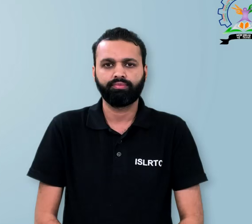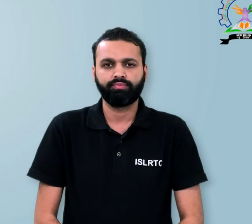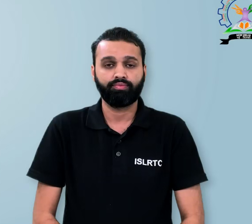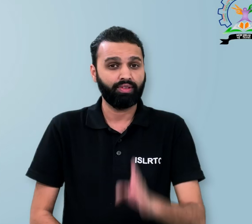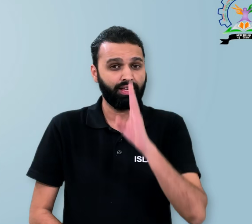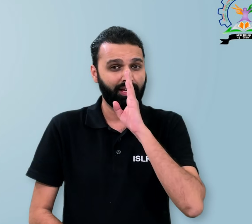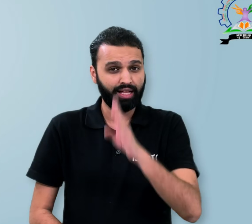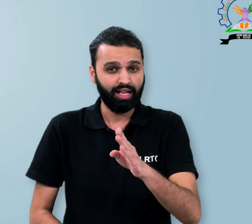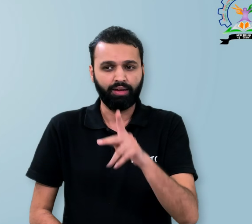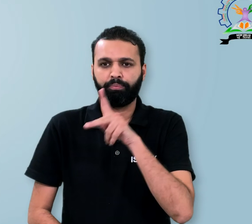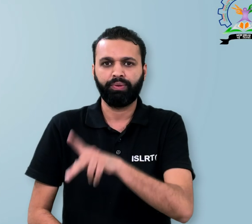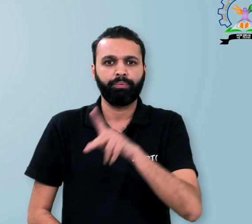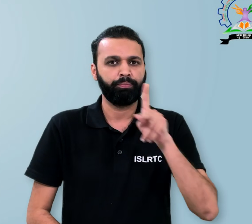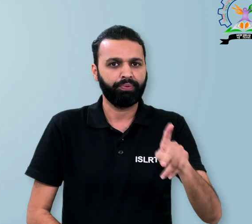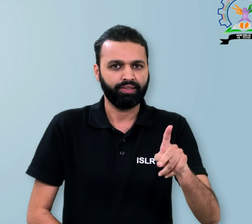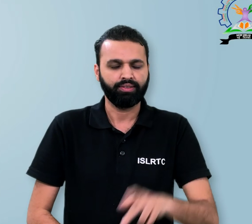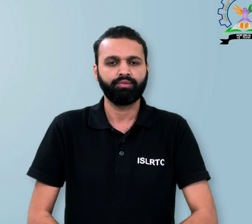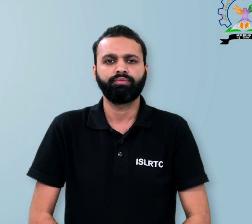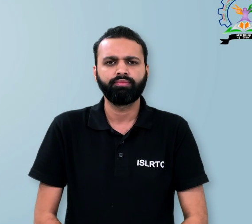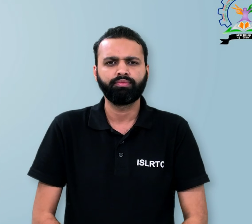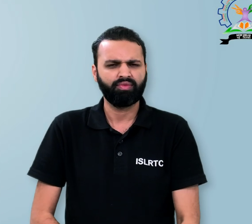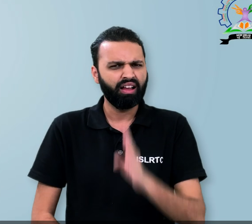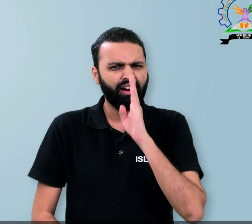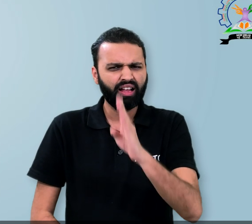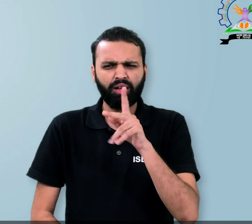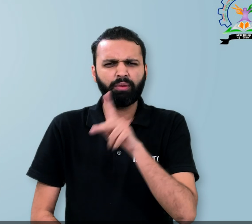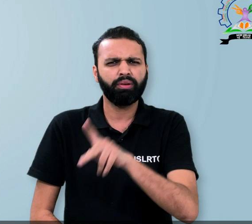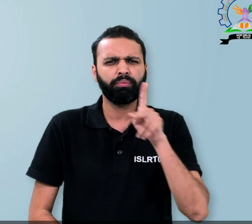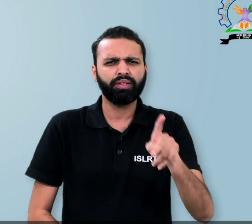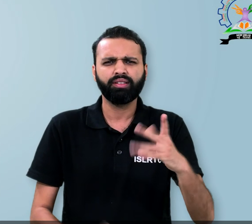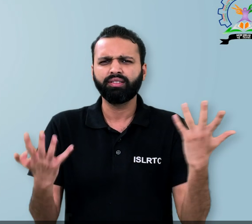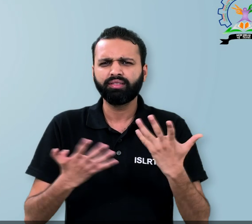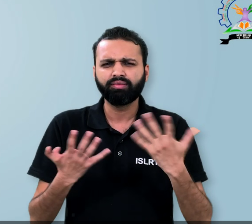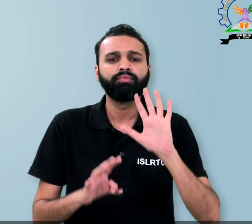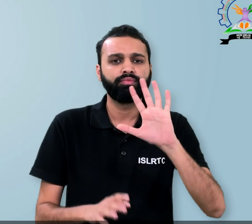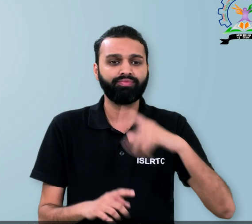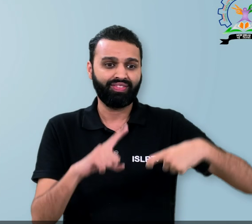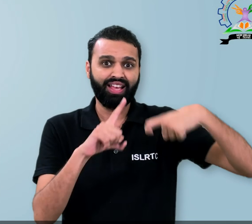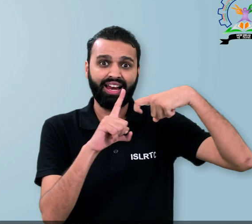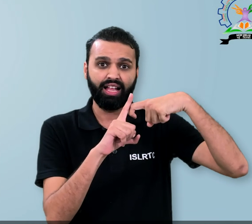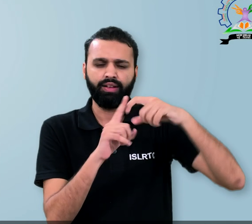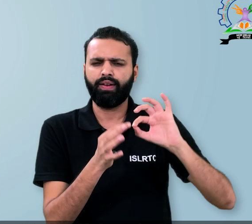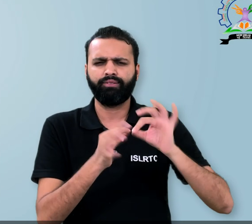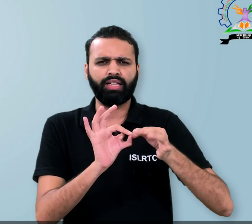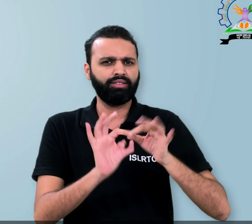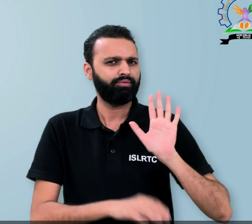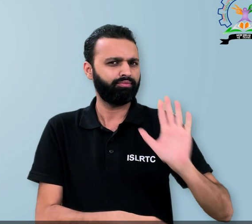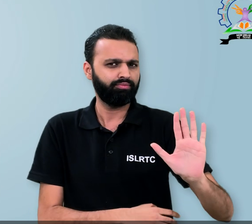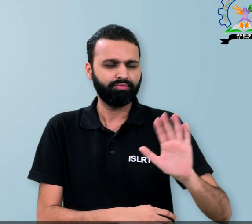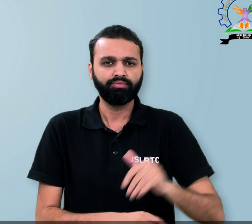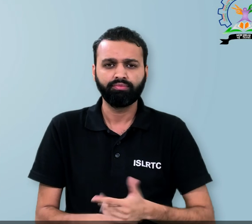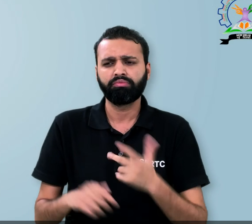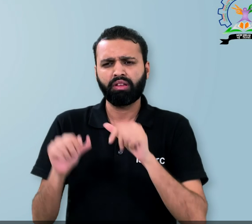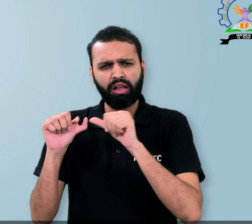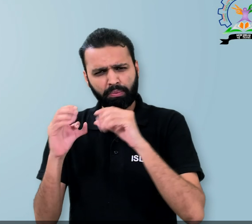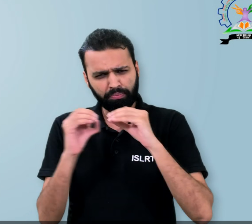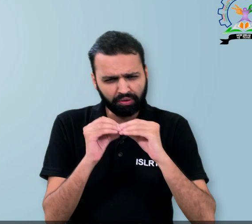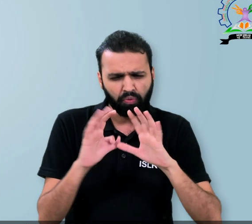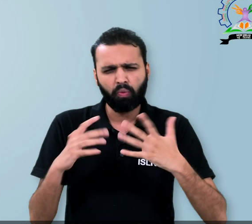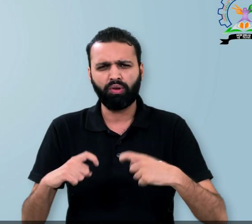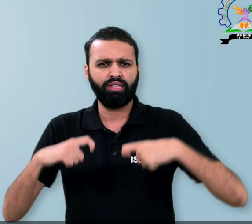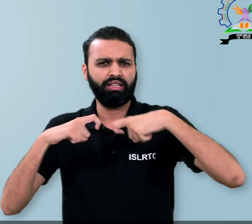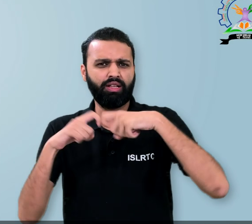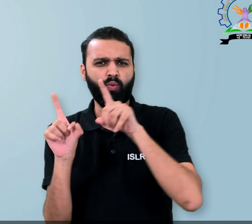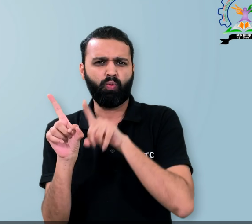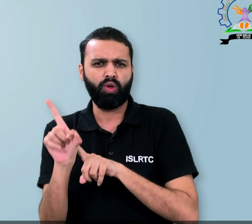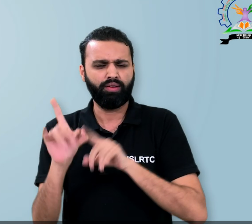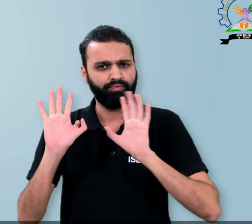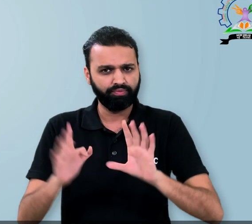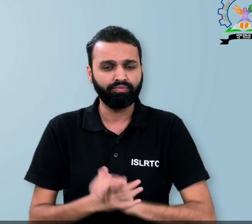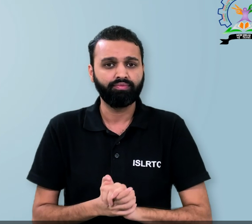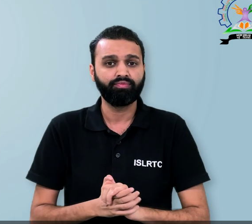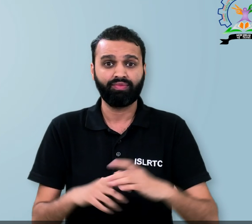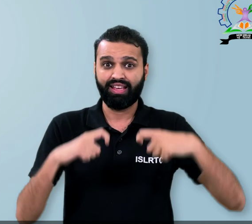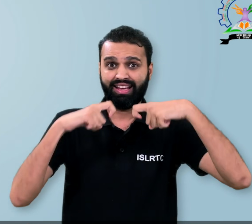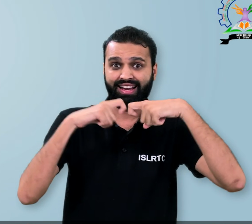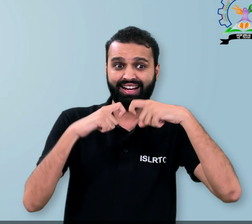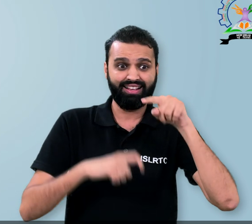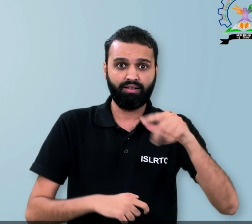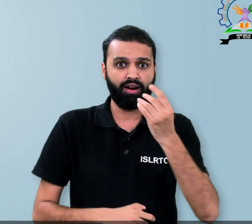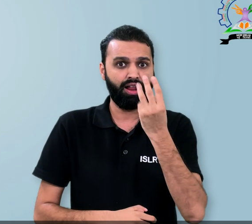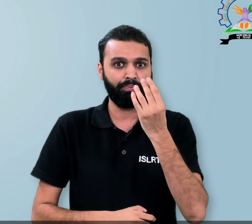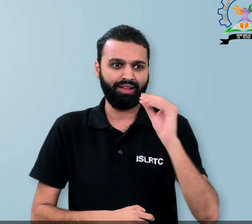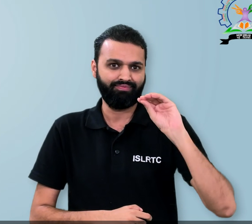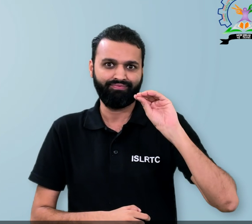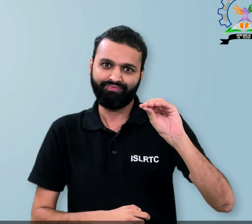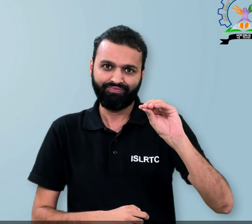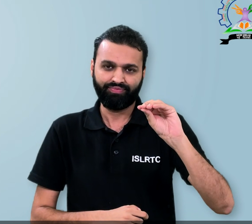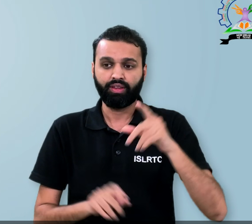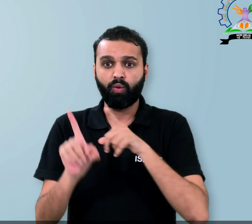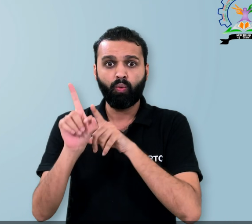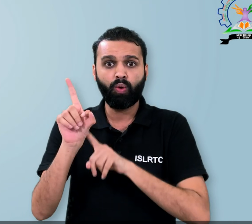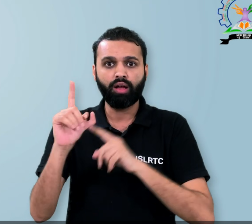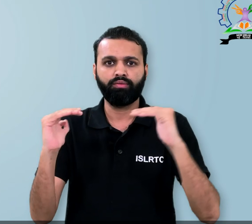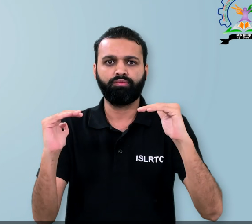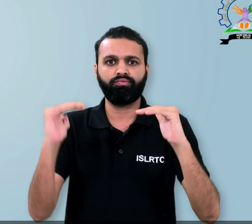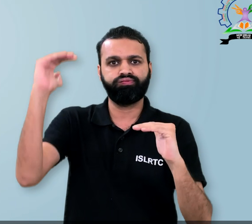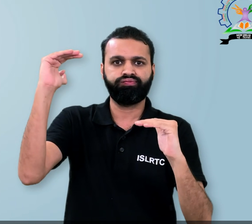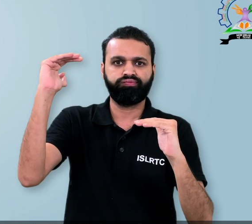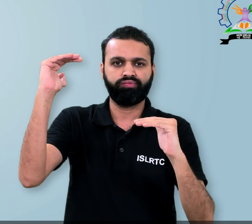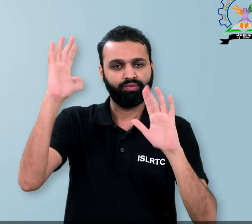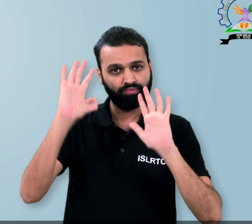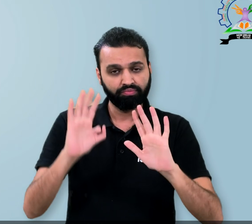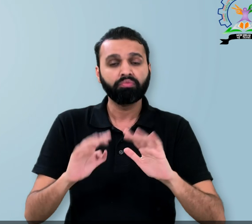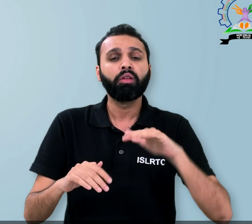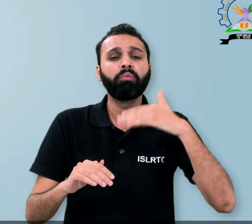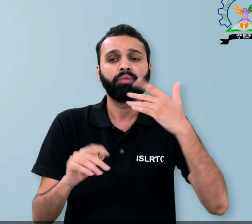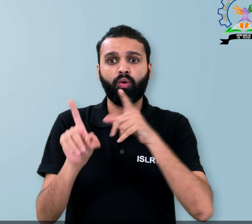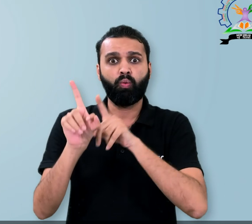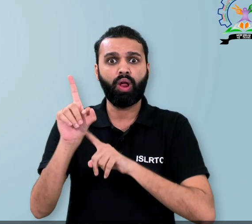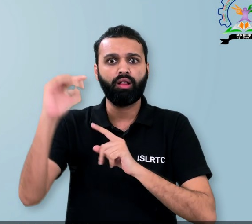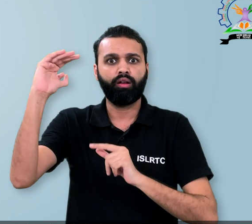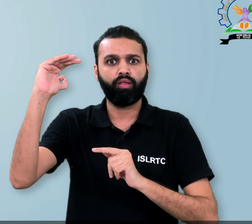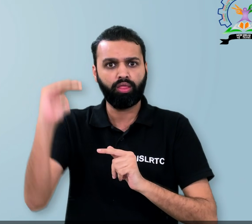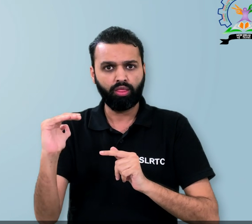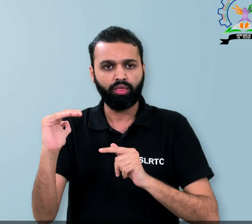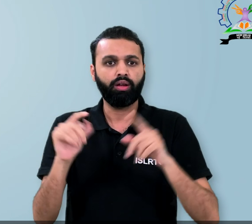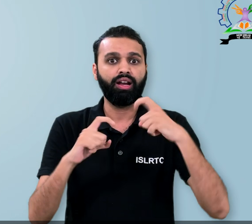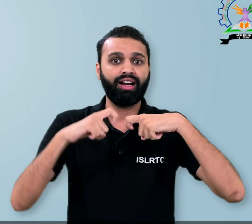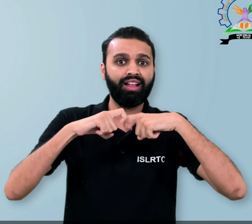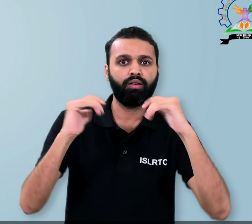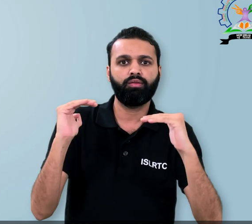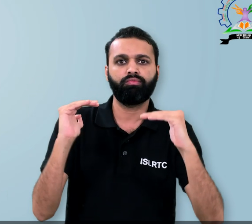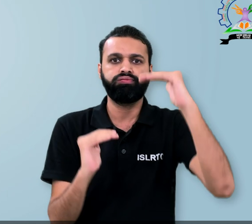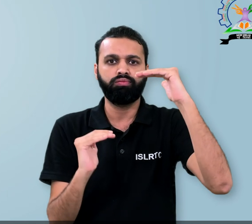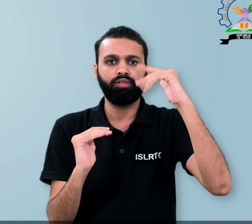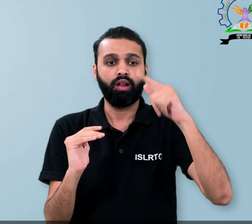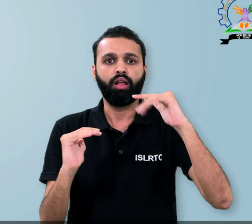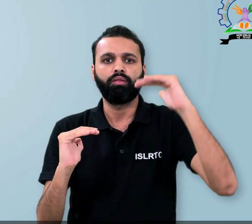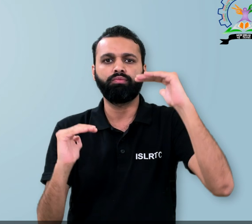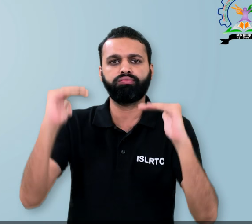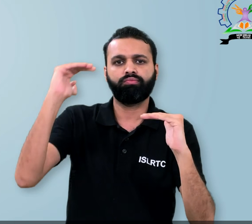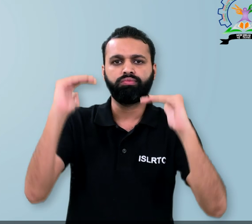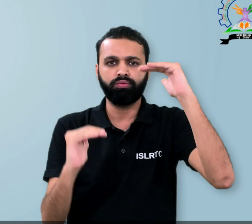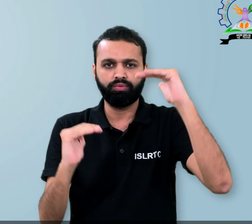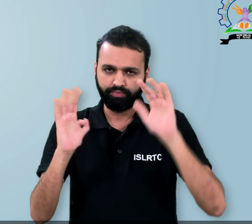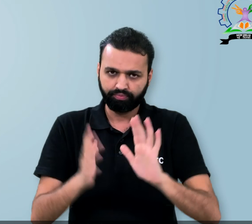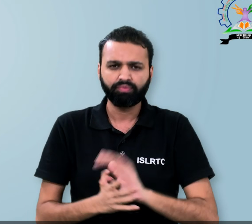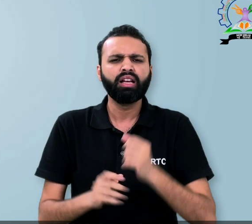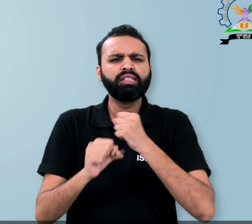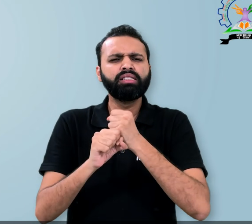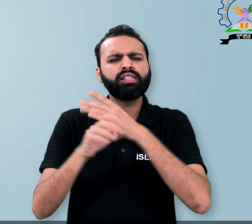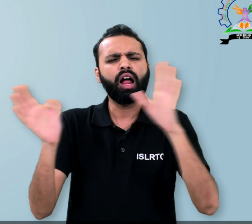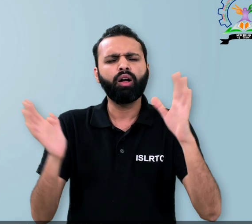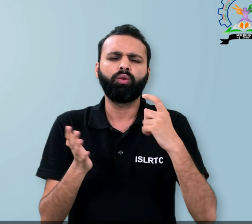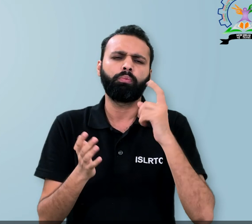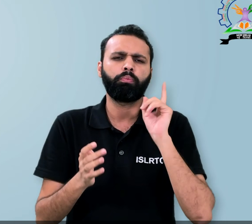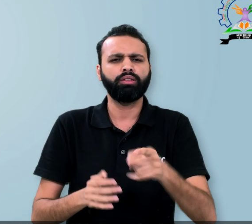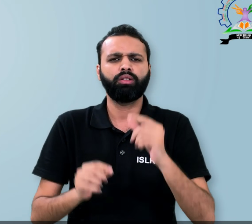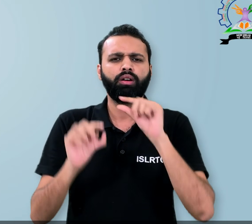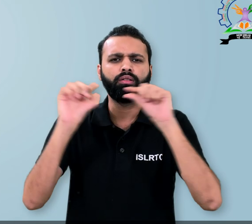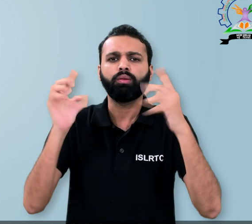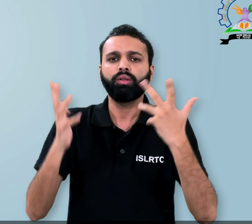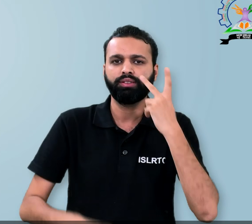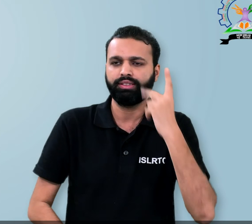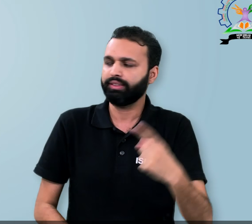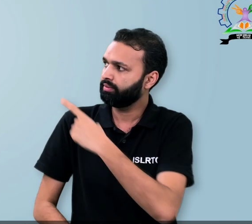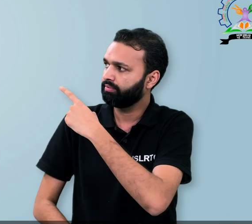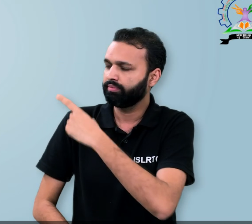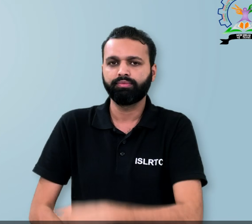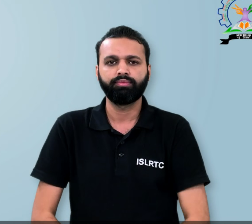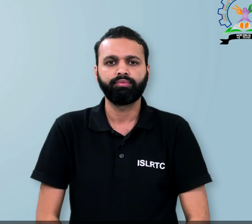Inverse Proportion Inverse Proportion is a relationship between two variables in which the product is constant. When one variable increases, the other decreases proportionally, expressed as xy = k or y = k/x.